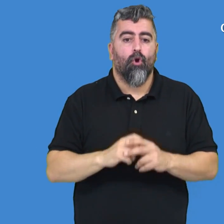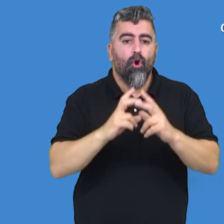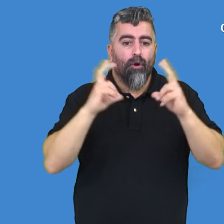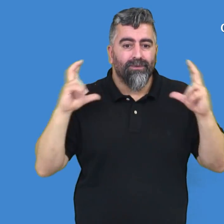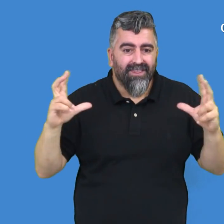gordo